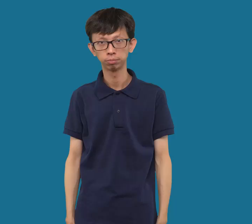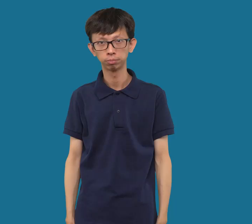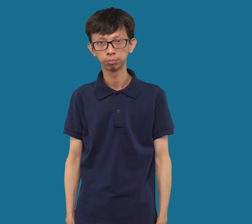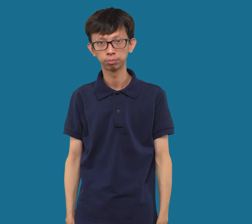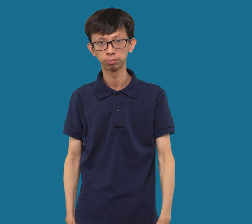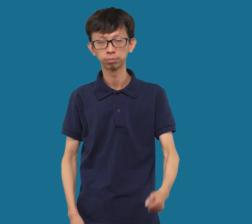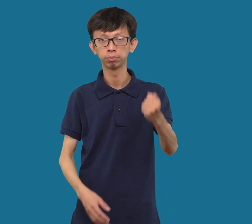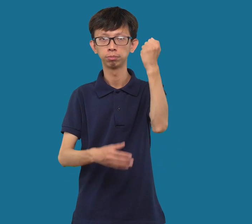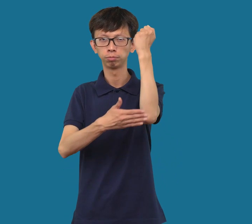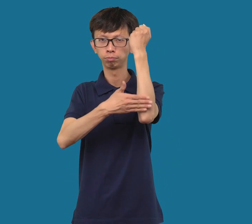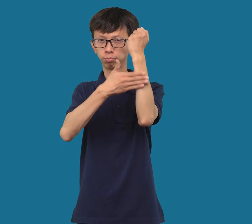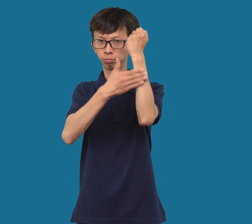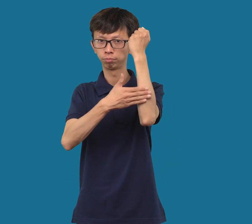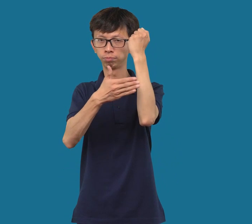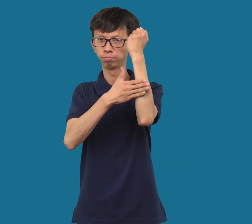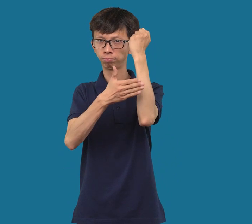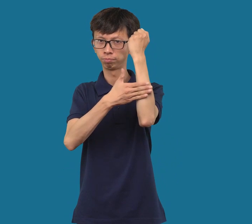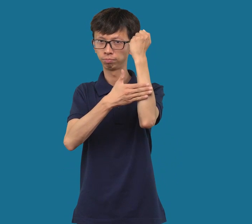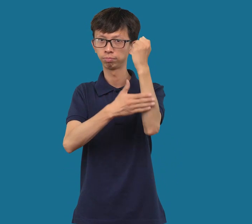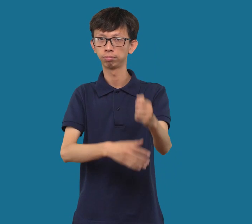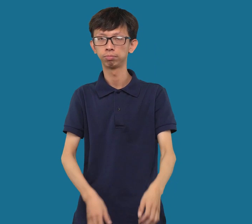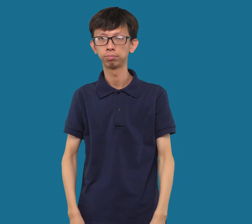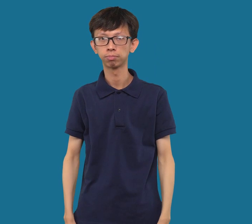cây thân gỗ